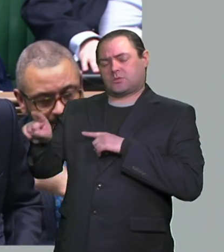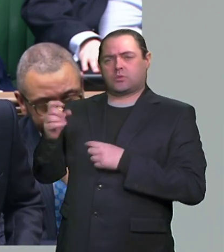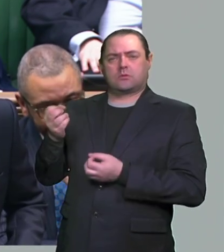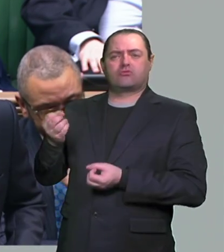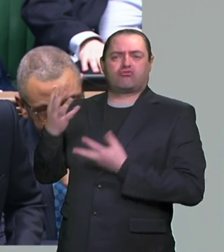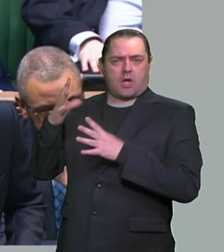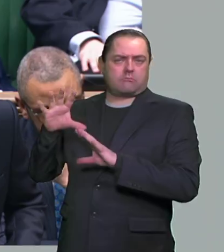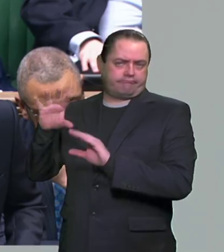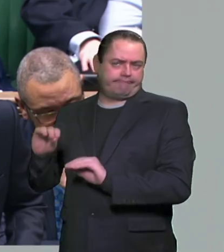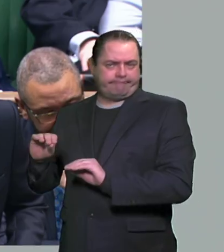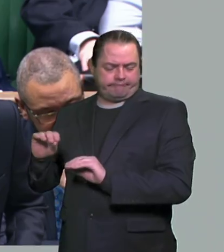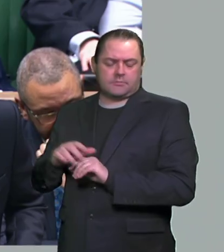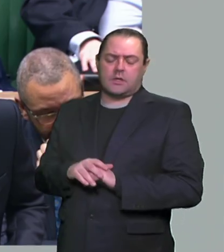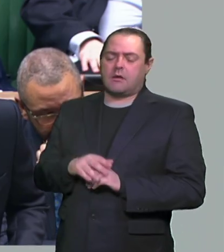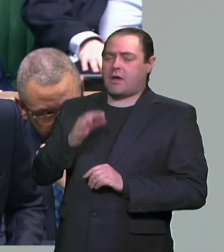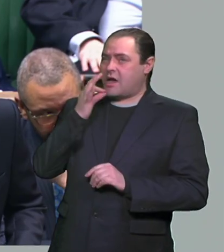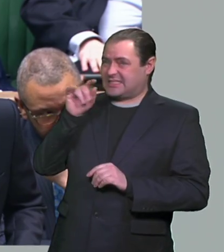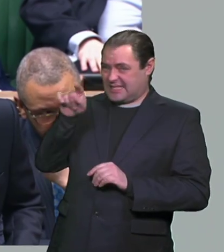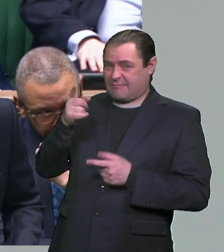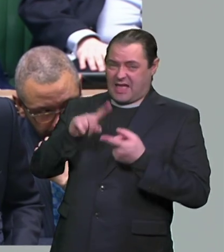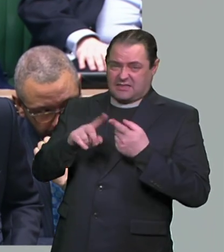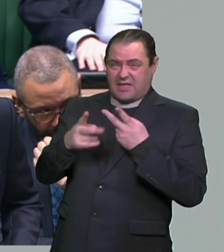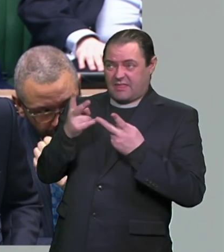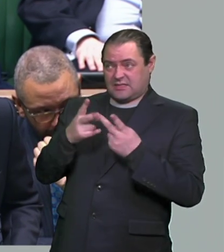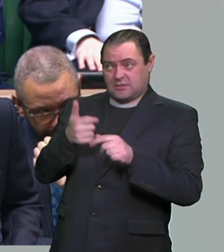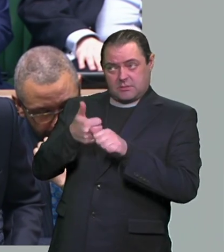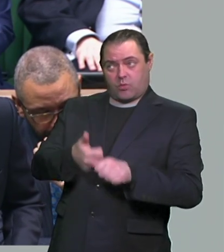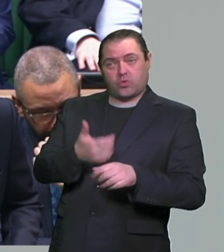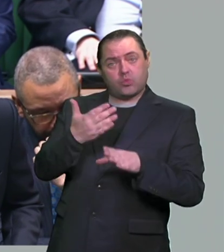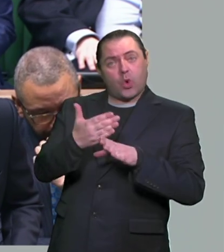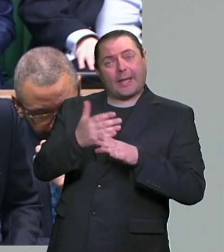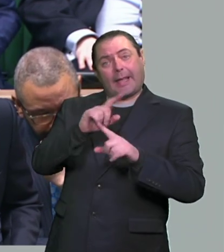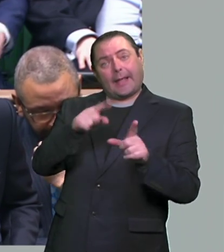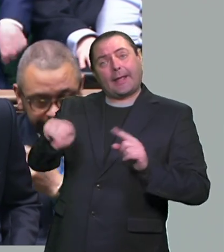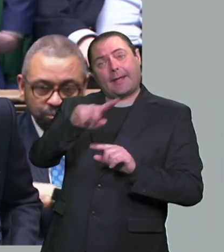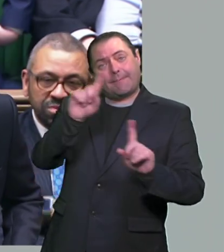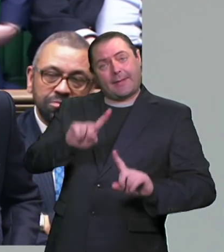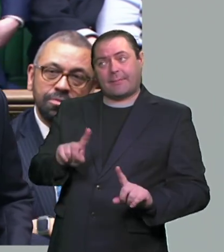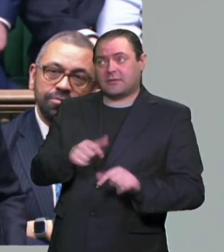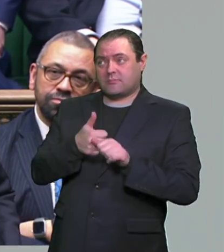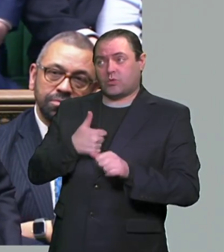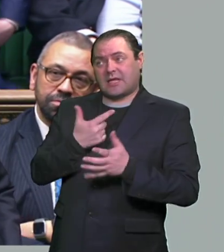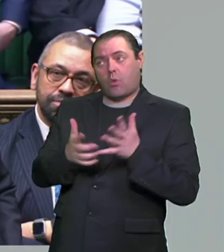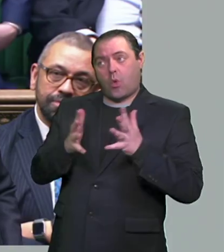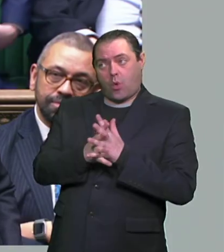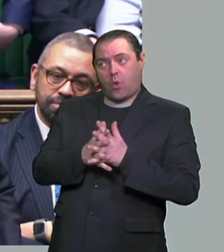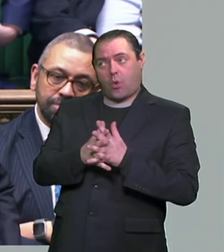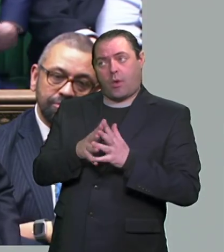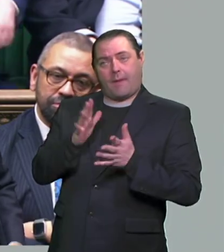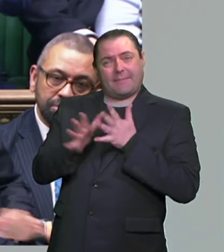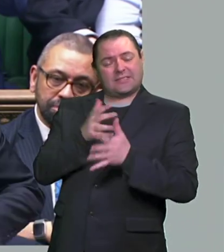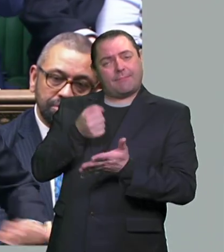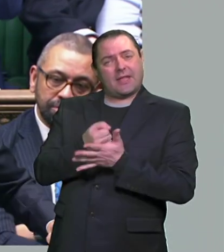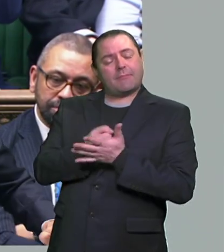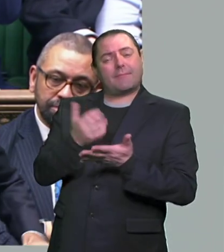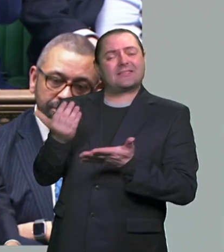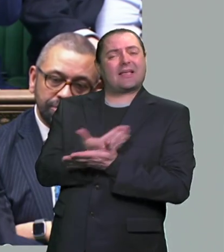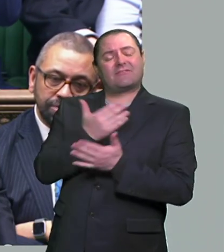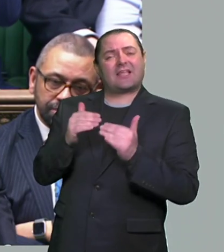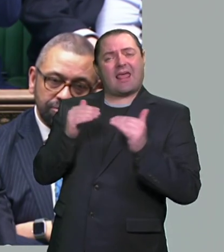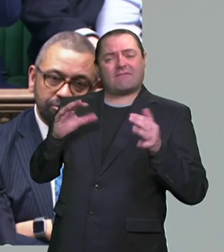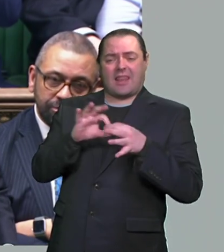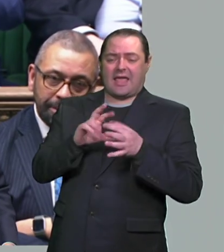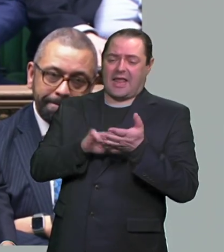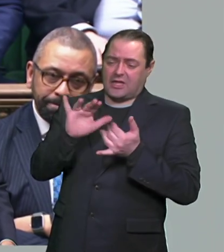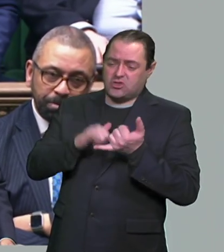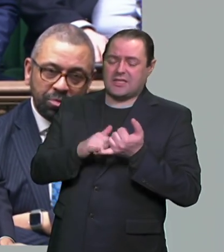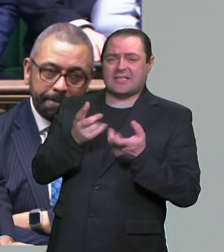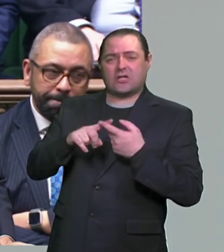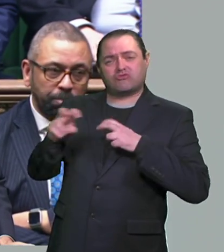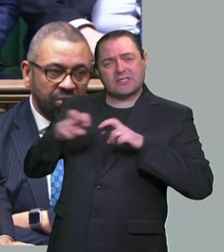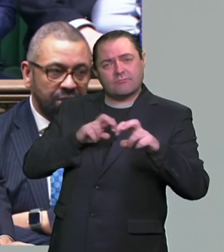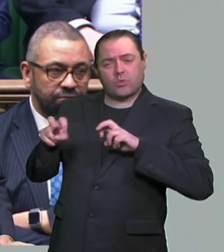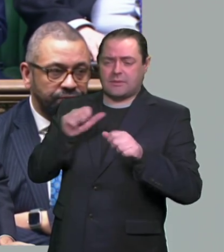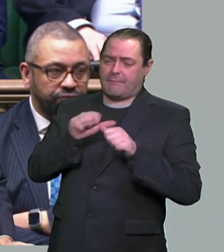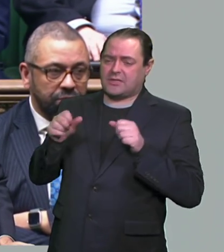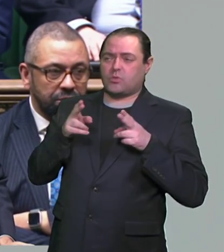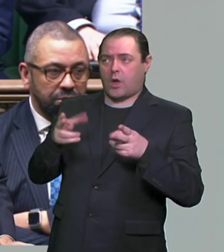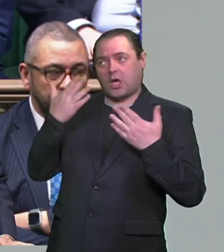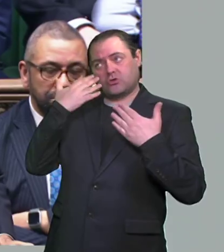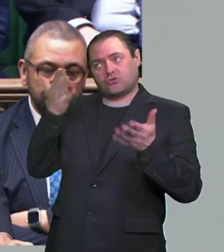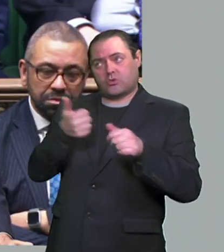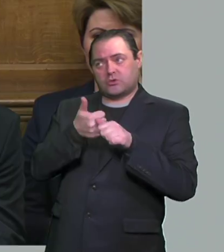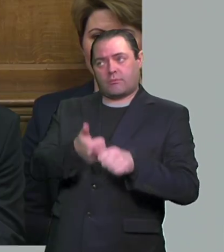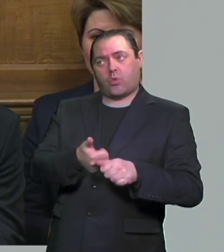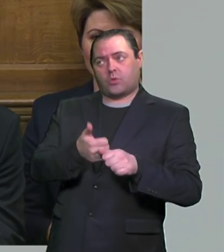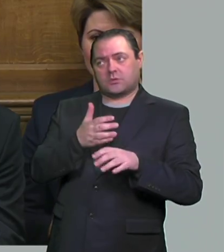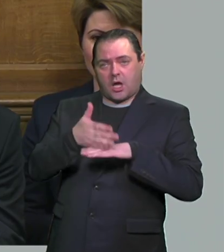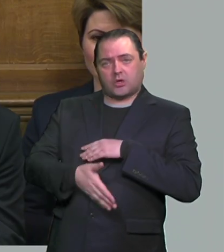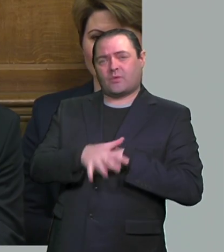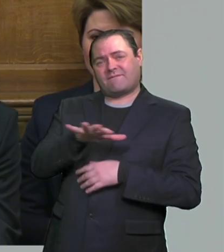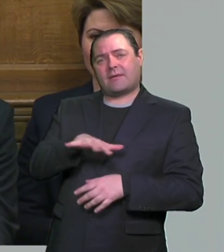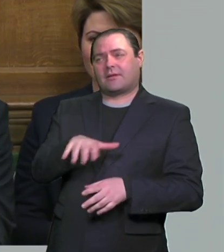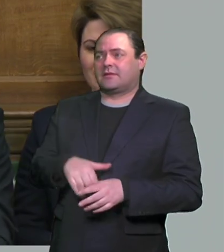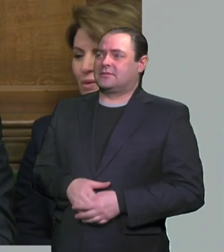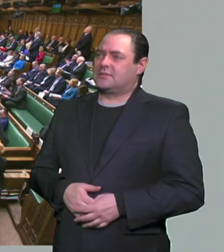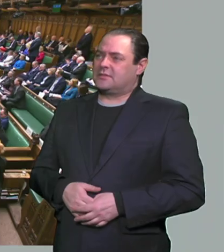I urge him and his colleagues to be on the side of working people—that is, to back our laws to introduce minimum safety levels across the NHS and transport, because that is the best way to demonstrate you are on the side of hard-working families.